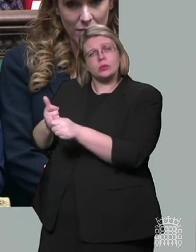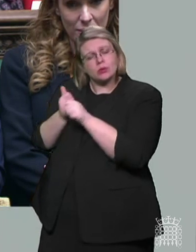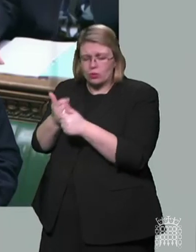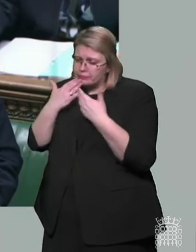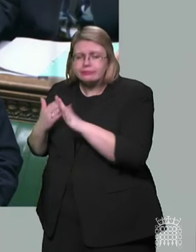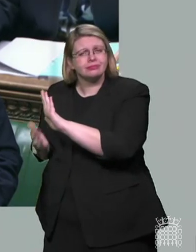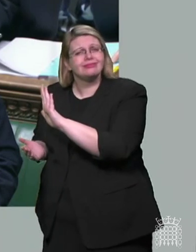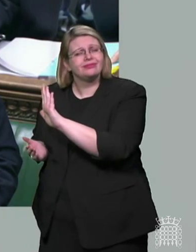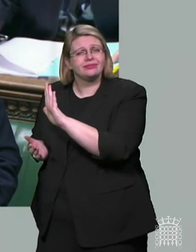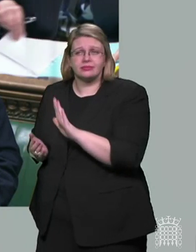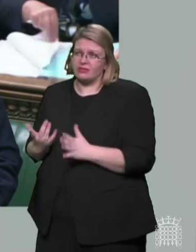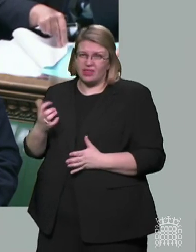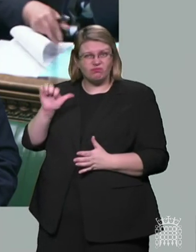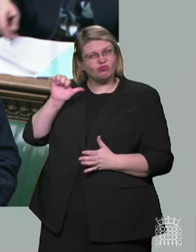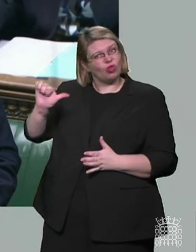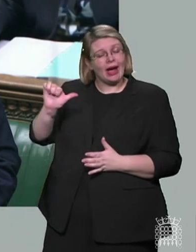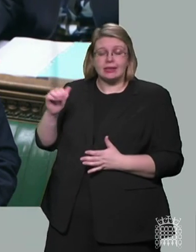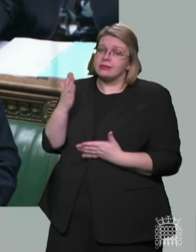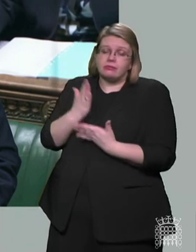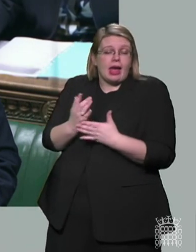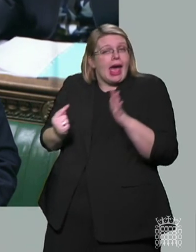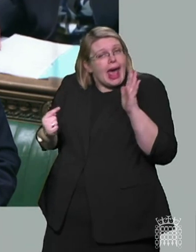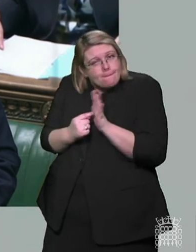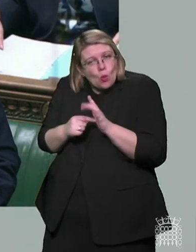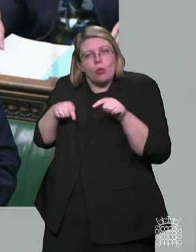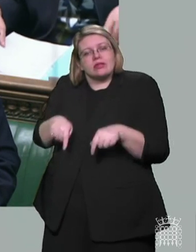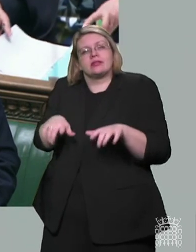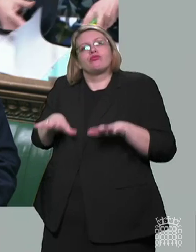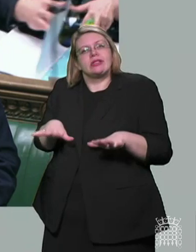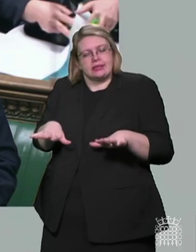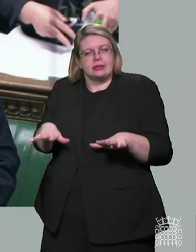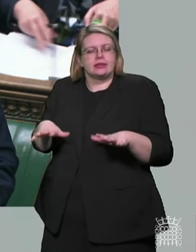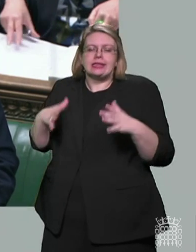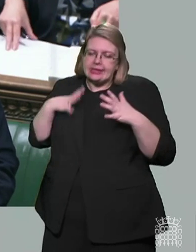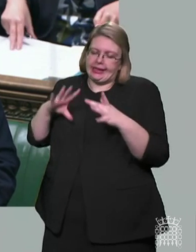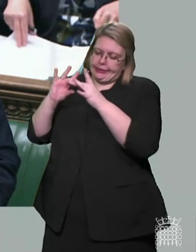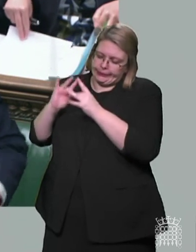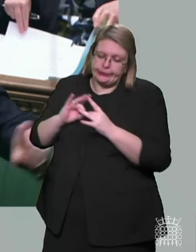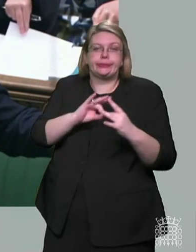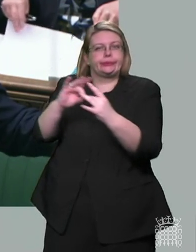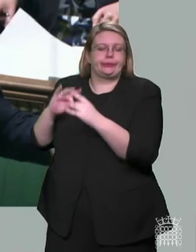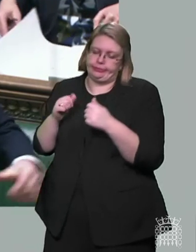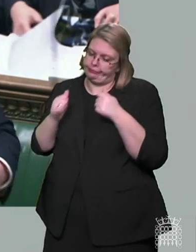He is right to say that it is absolutely vital that we in the UK should stand united.